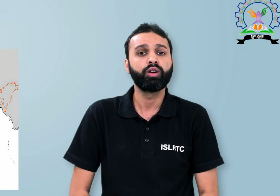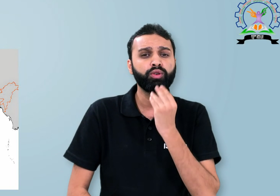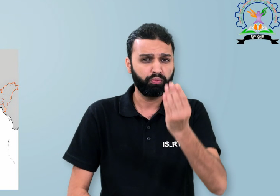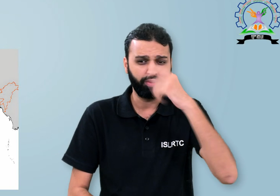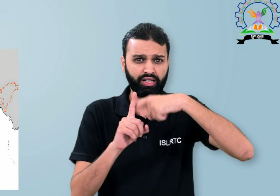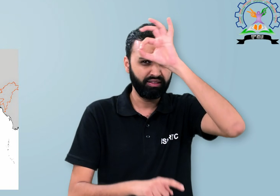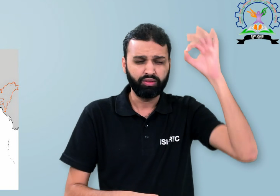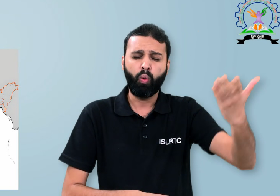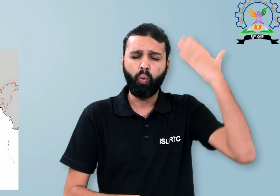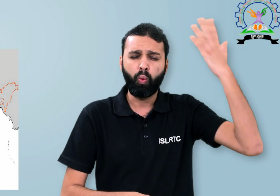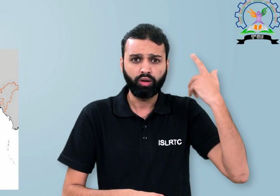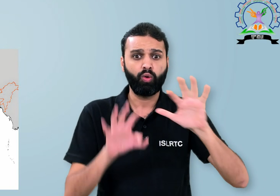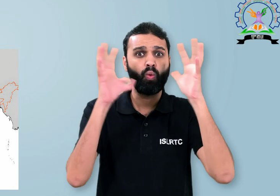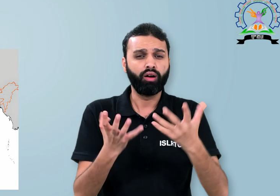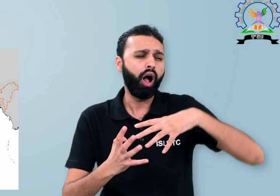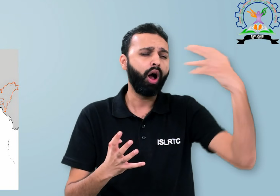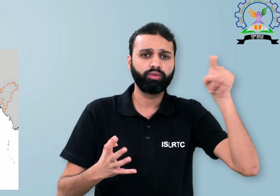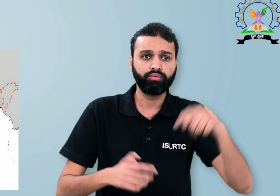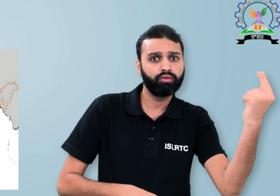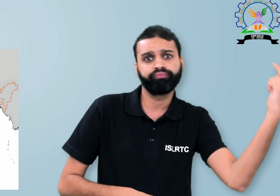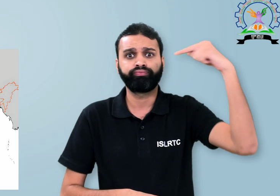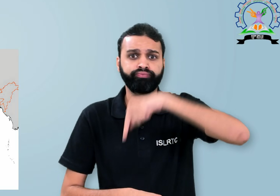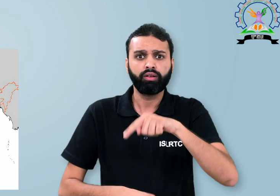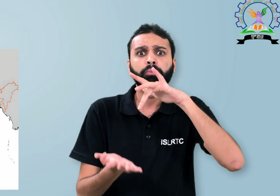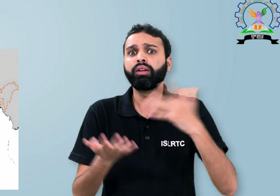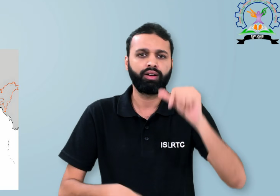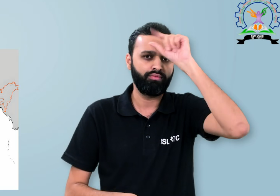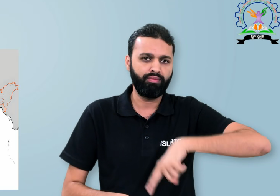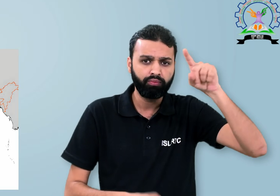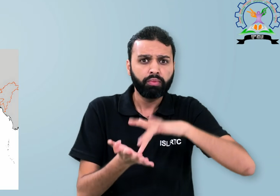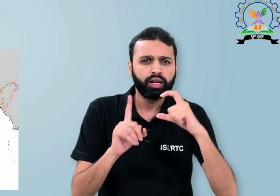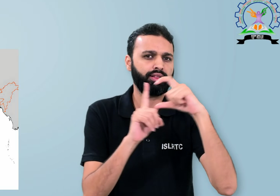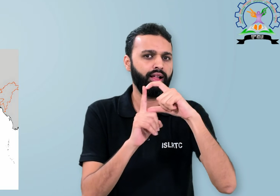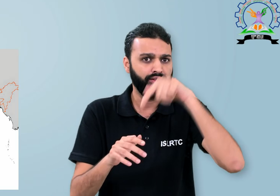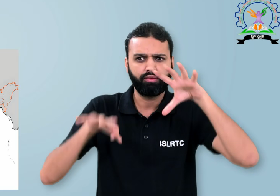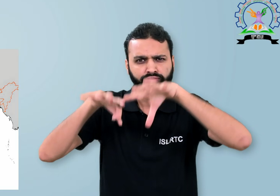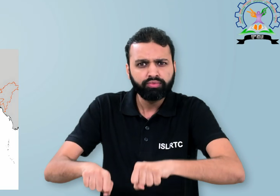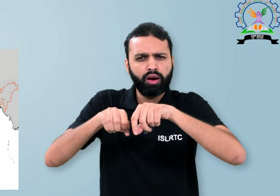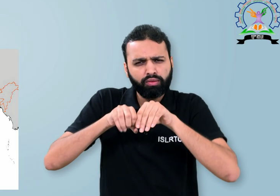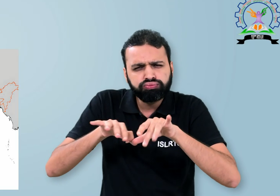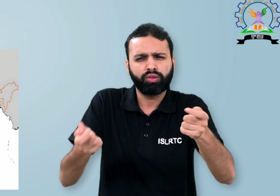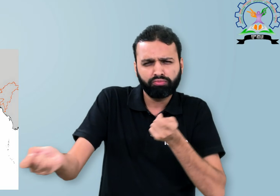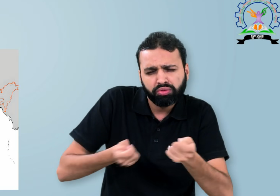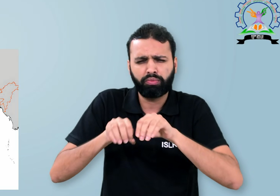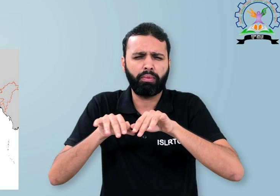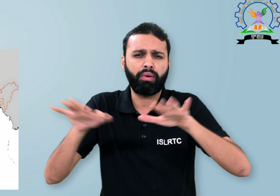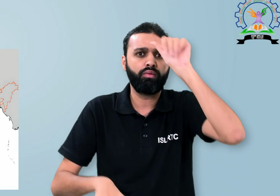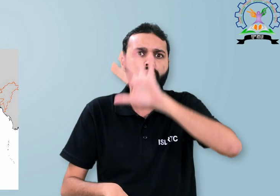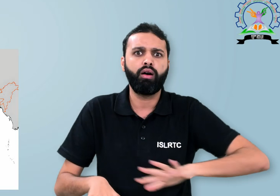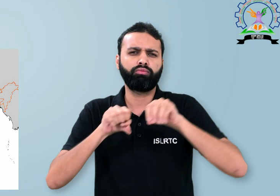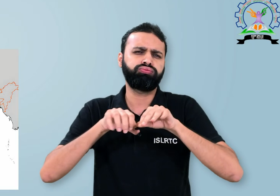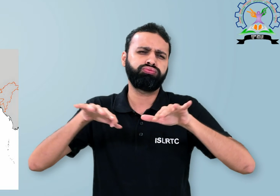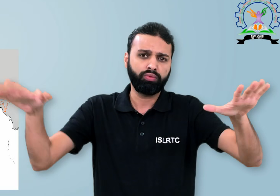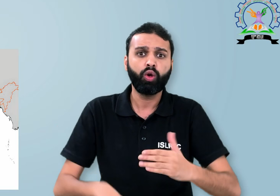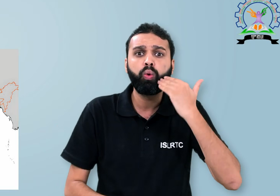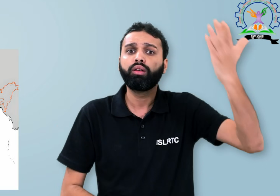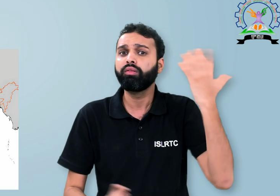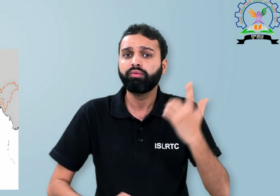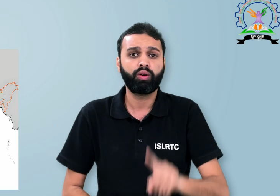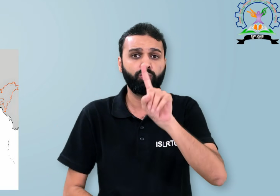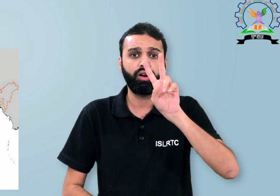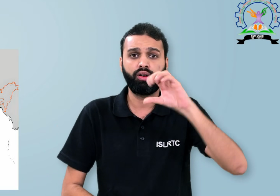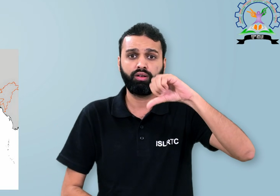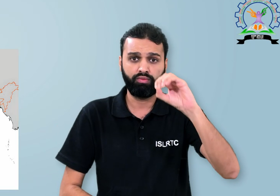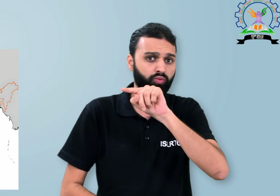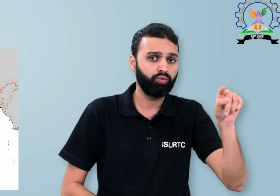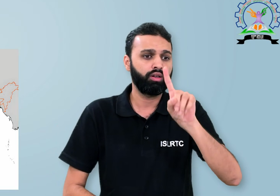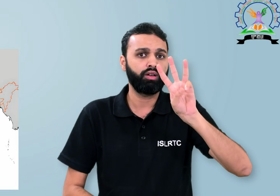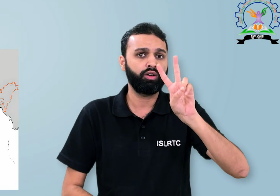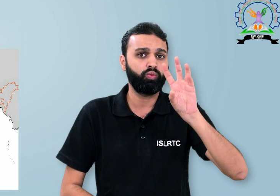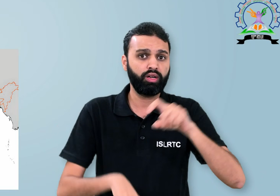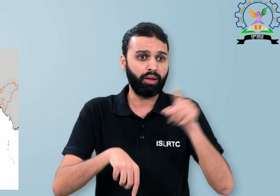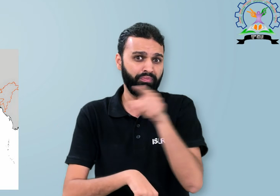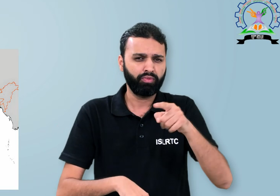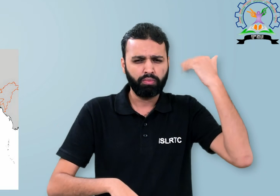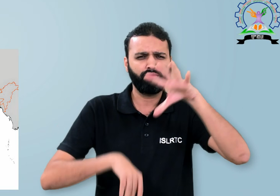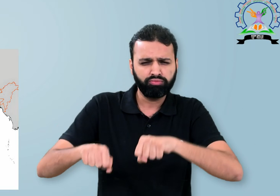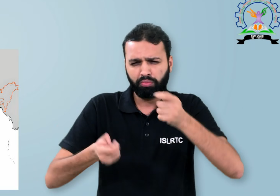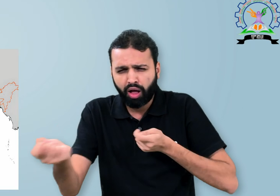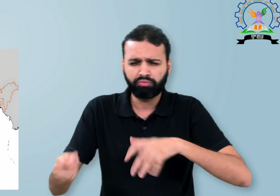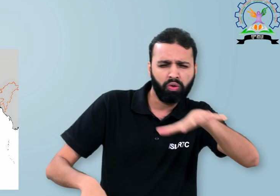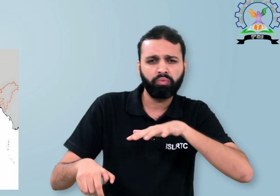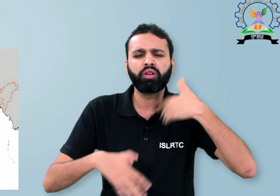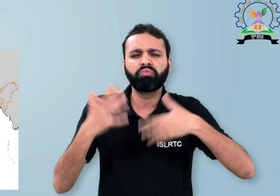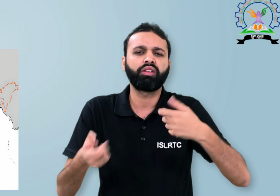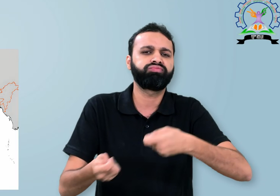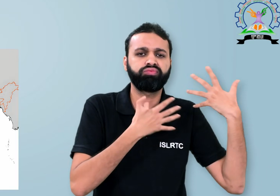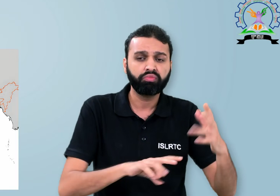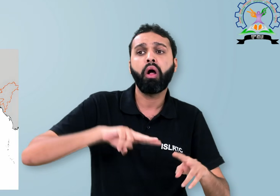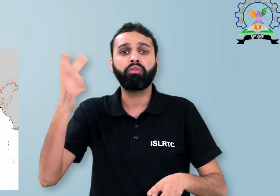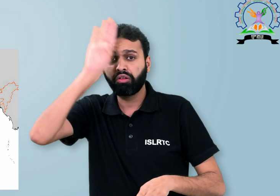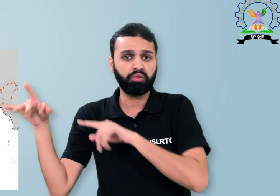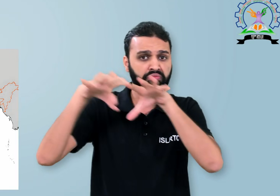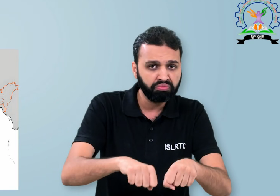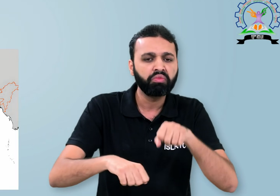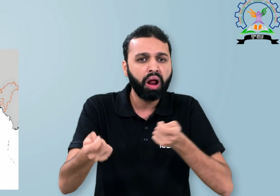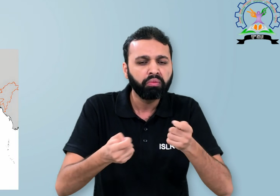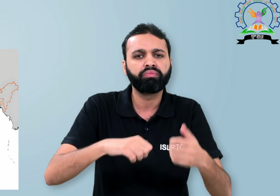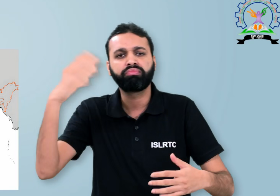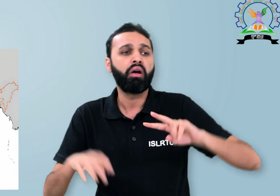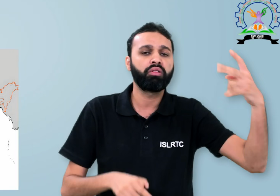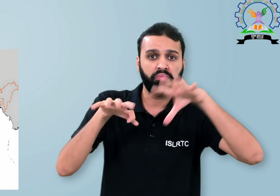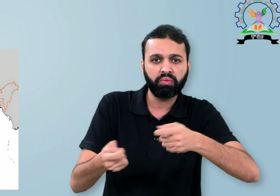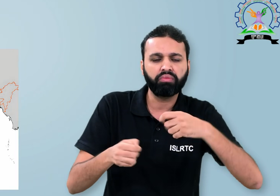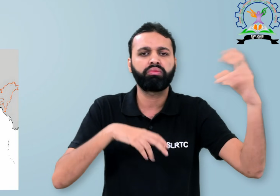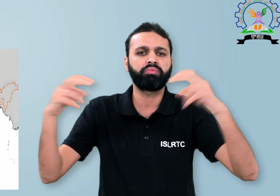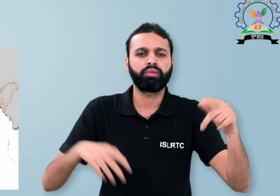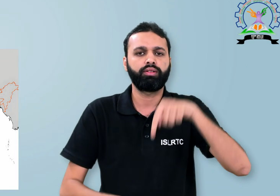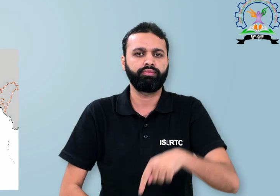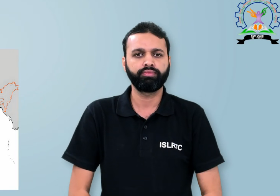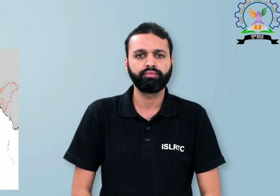The Khalji or Khilji dynasty was the second dynasty which ruled the Delhi sultanate, covering large parts of the Indian subcontinent for nearly three decades between 1290 and 1320.